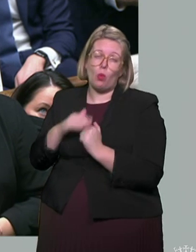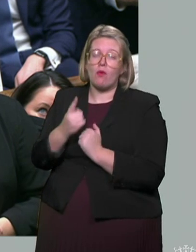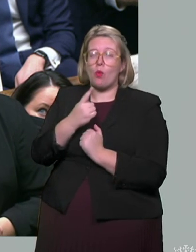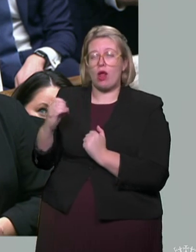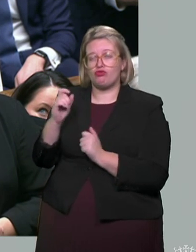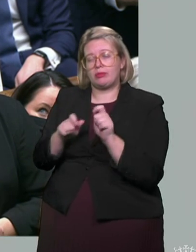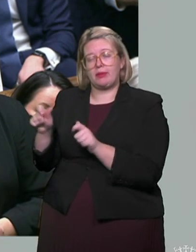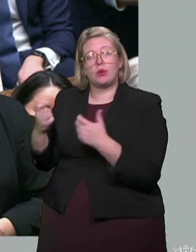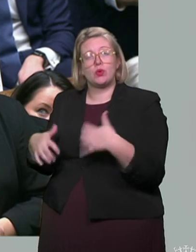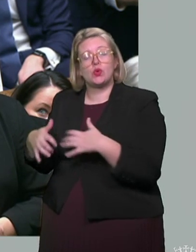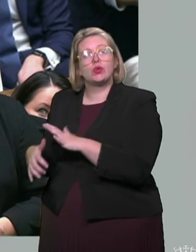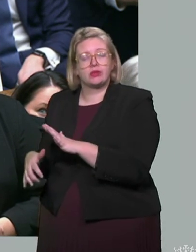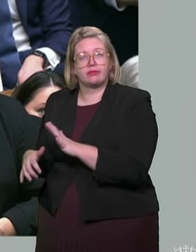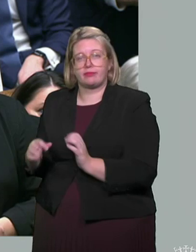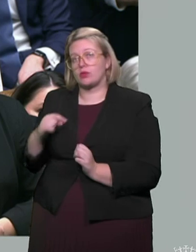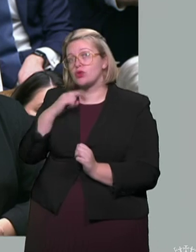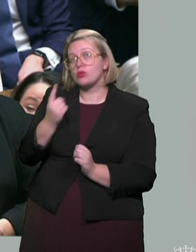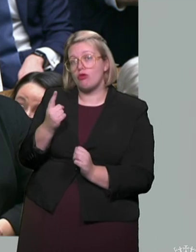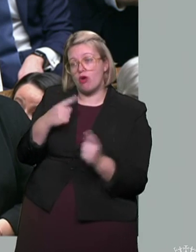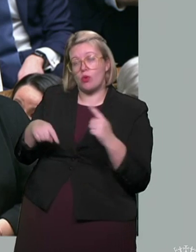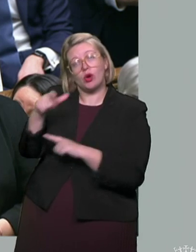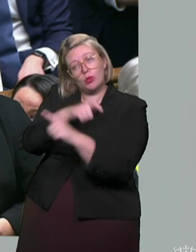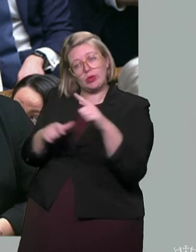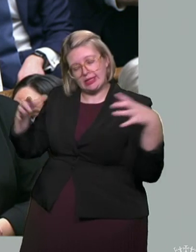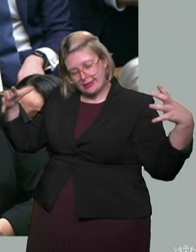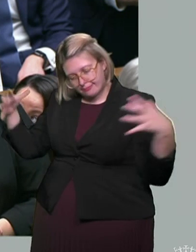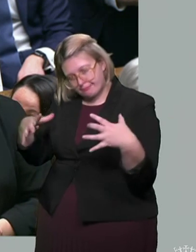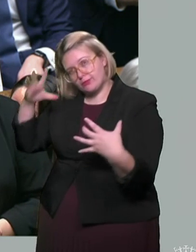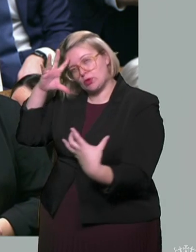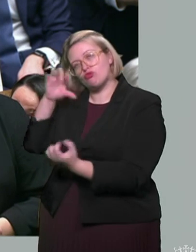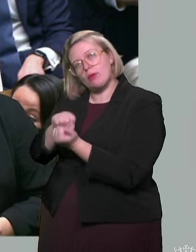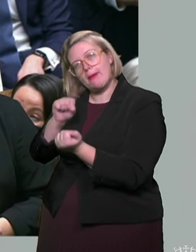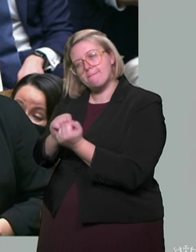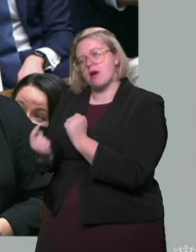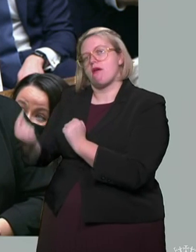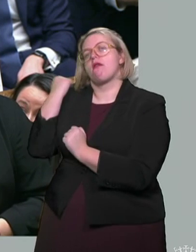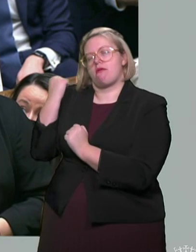Tomorrow, 50 years on, the community and the families will come together for a memorial service.